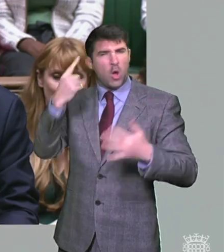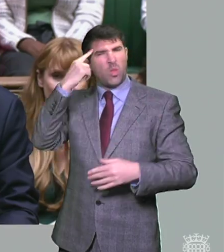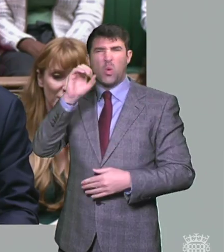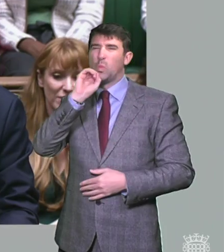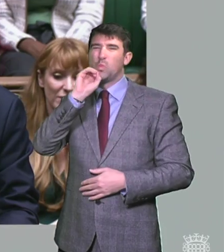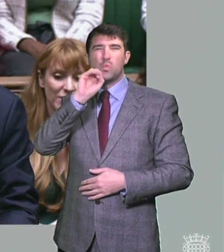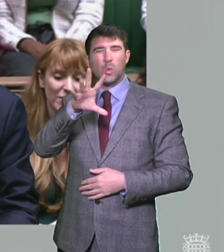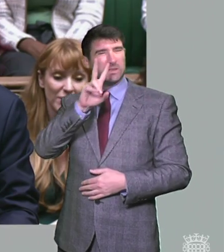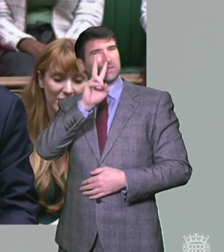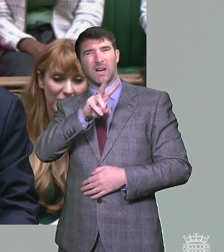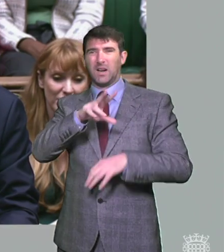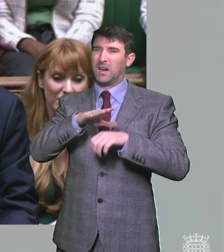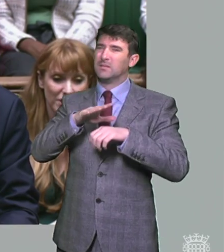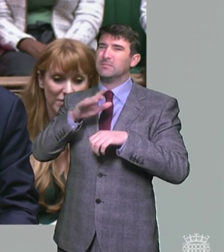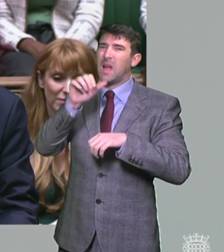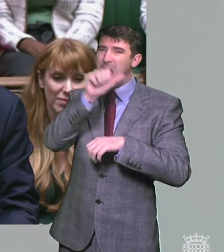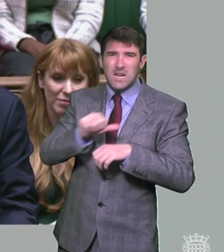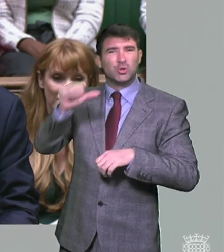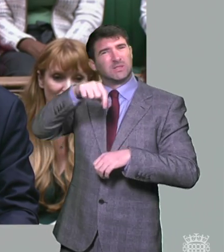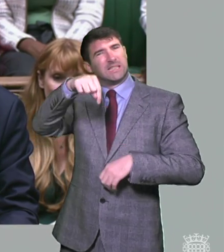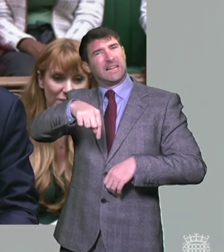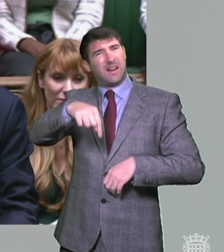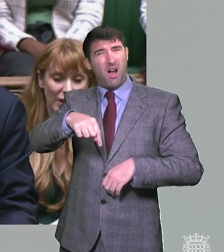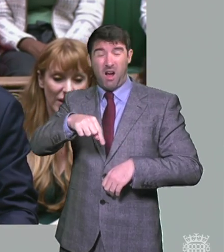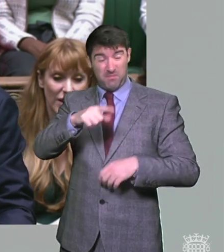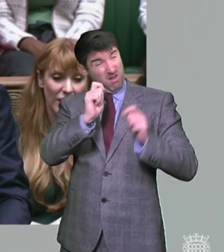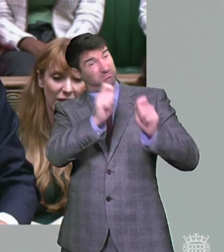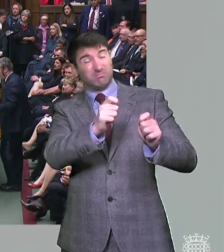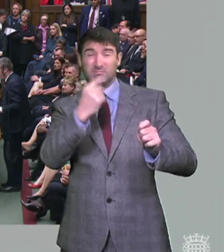It is part of what makes us all so proud to be British.